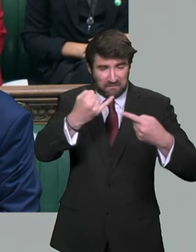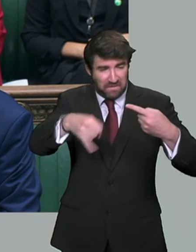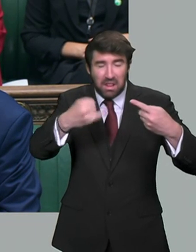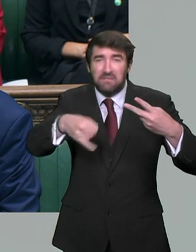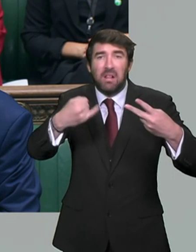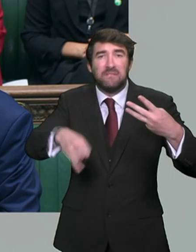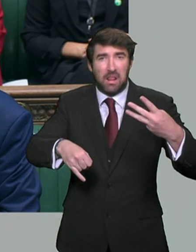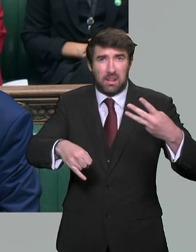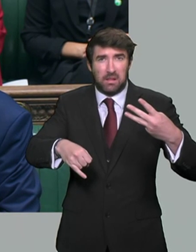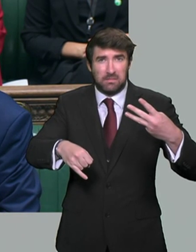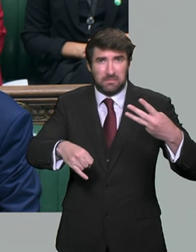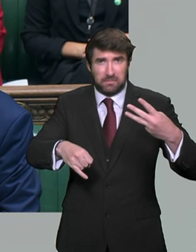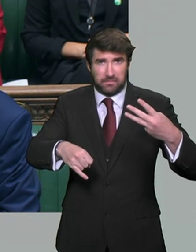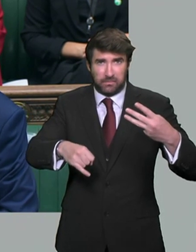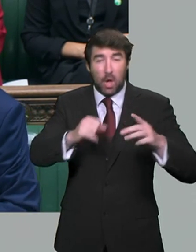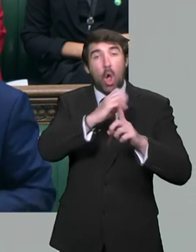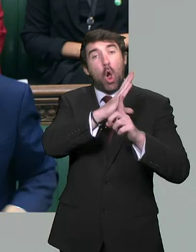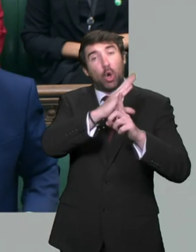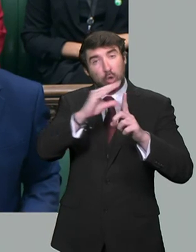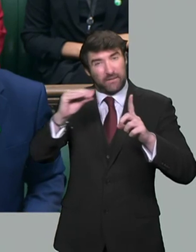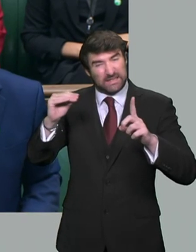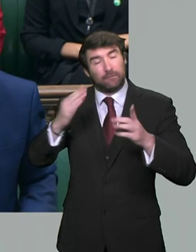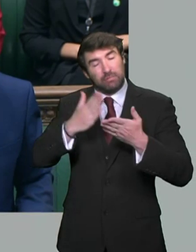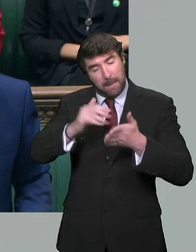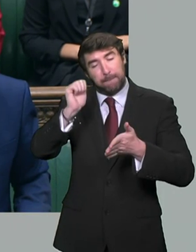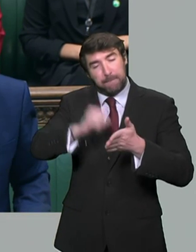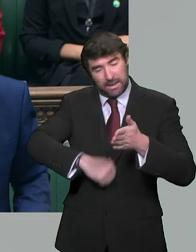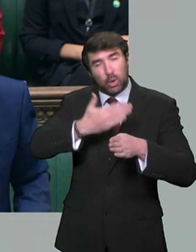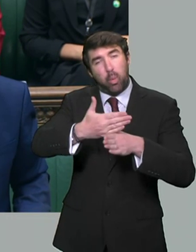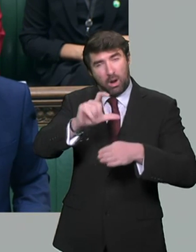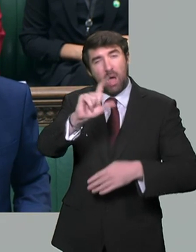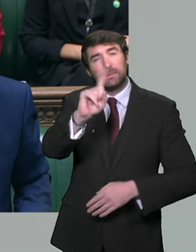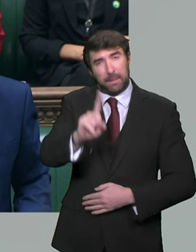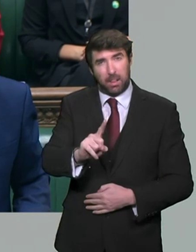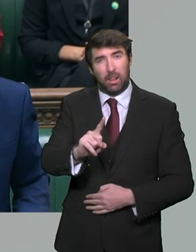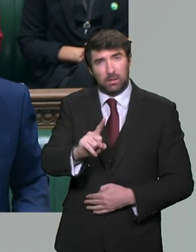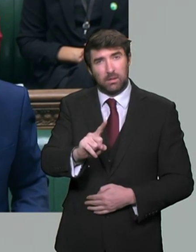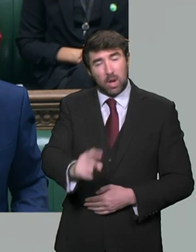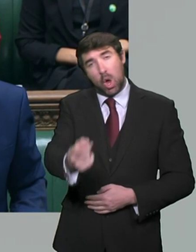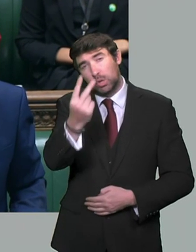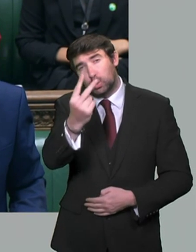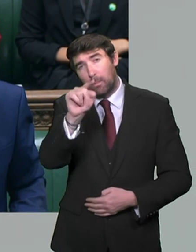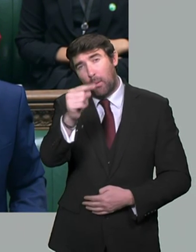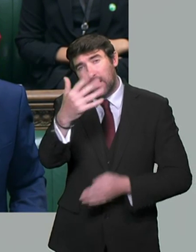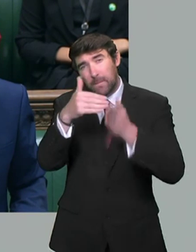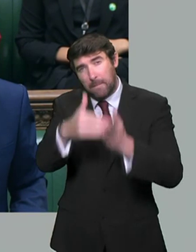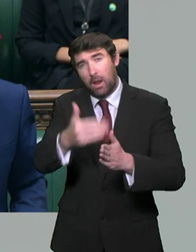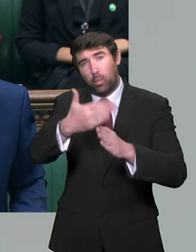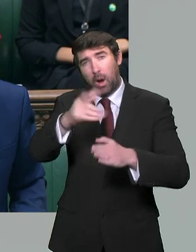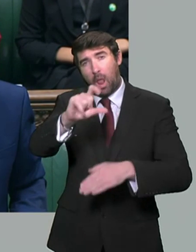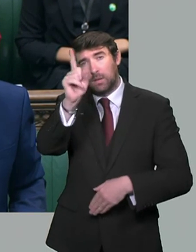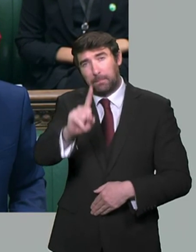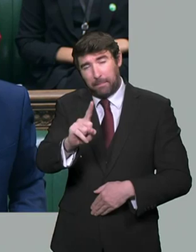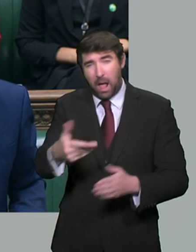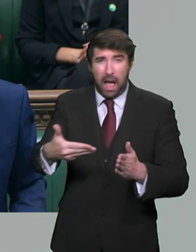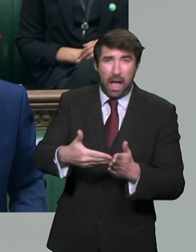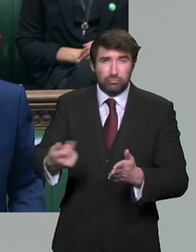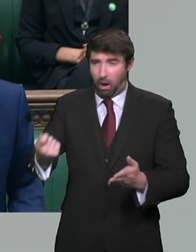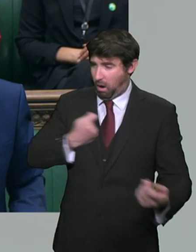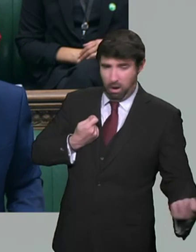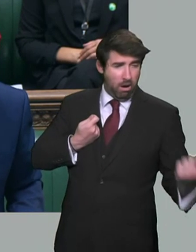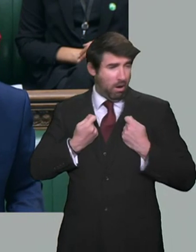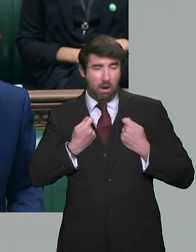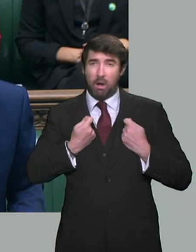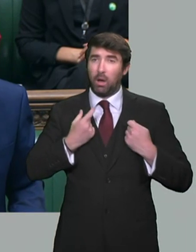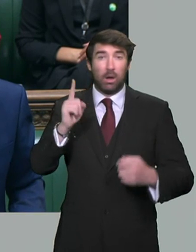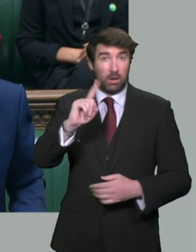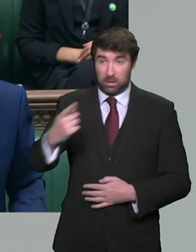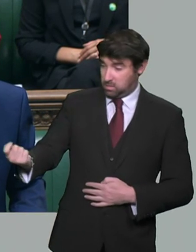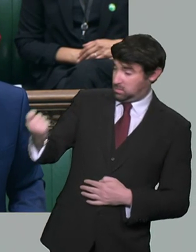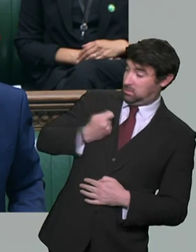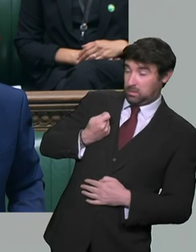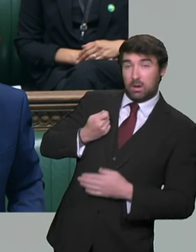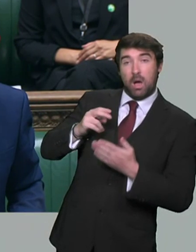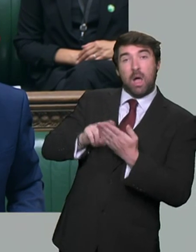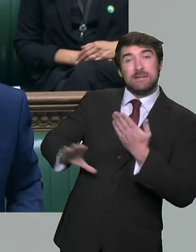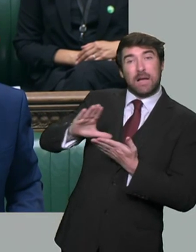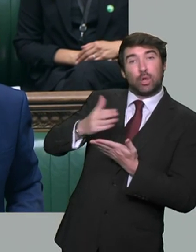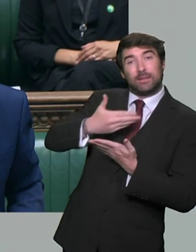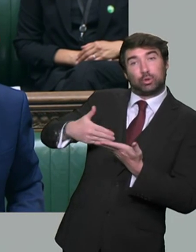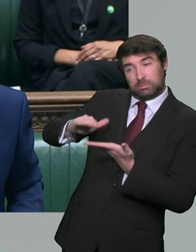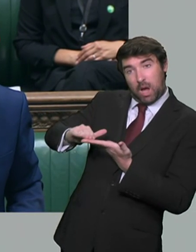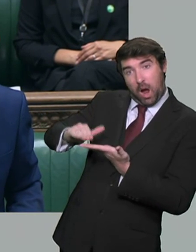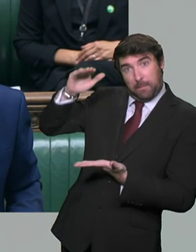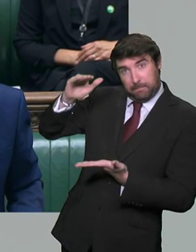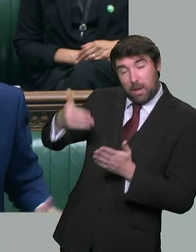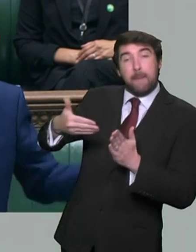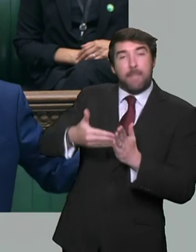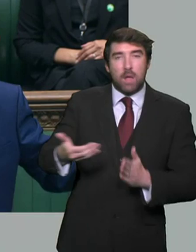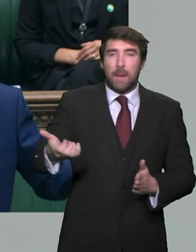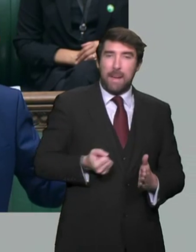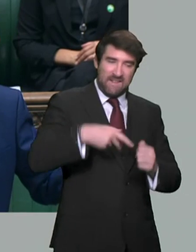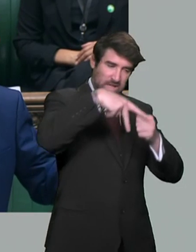Some 2.5 million working families will face a doubly whammy: a national insurance tax rise and a £1,000 a year universal credit cut.